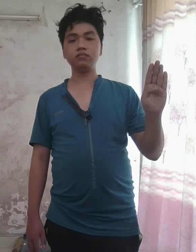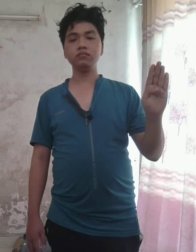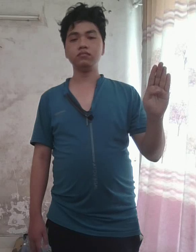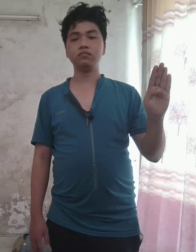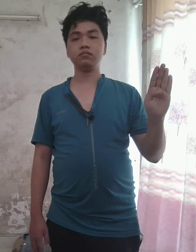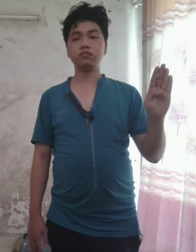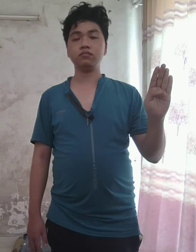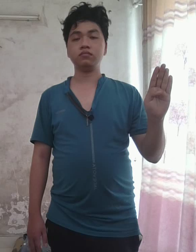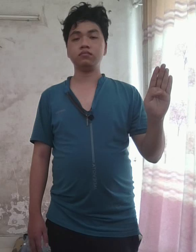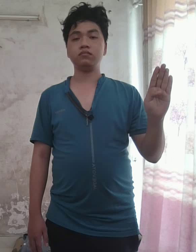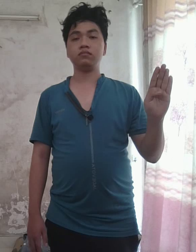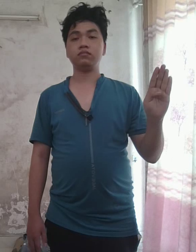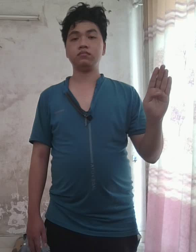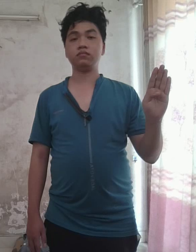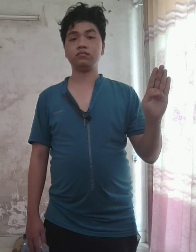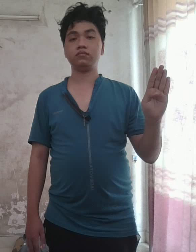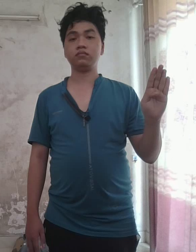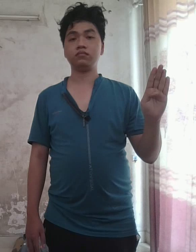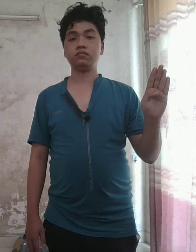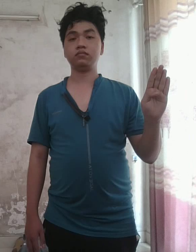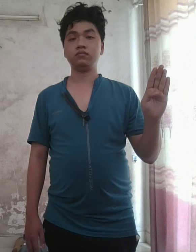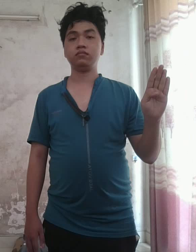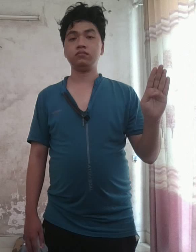b